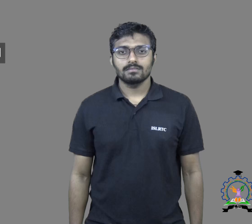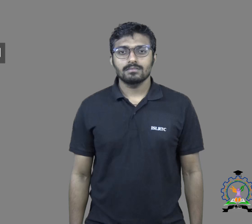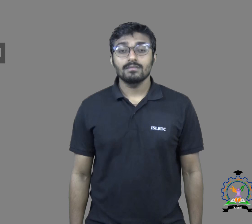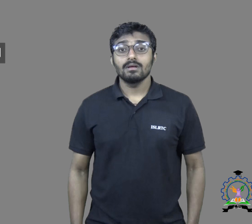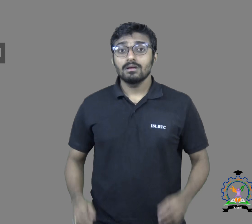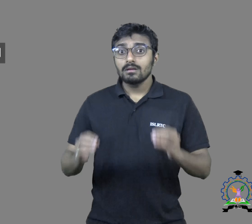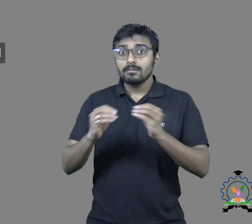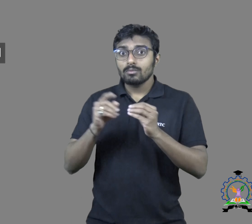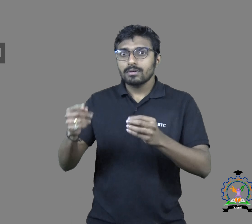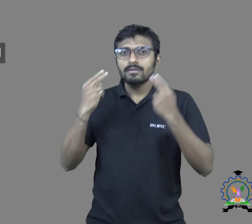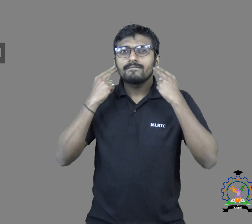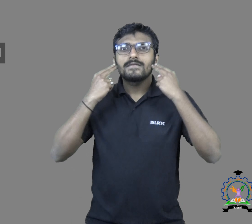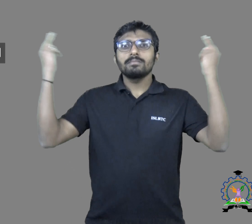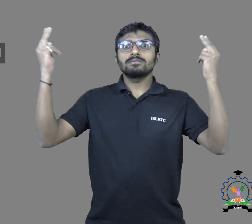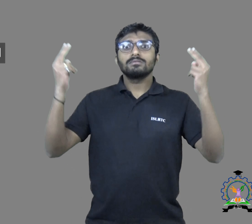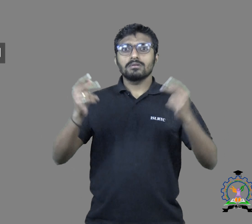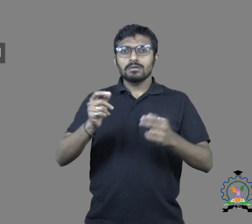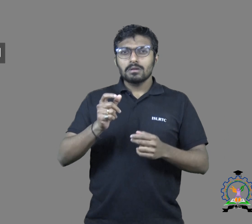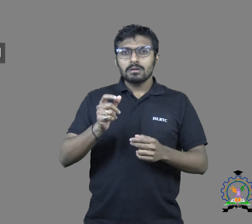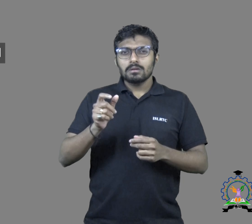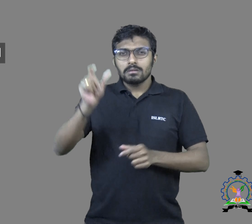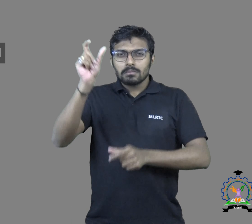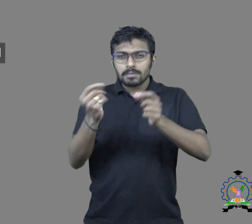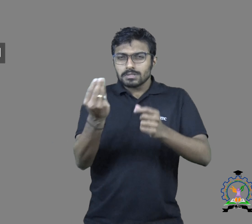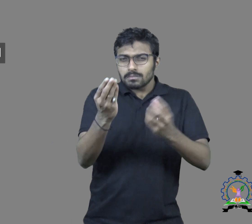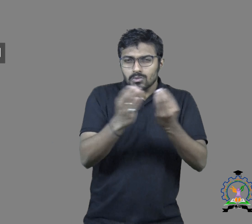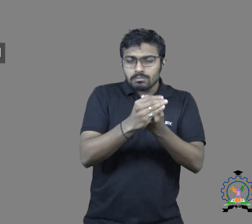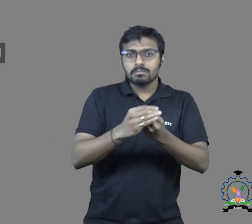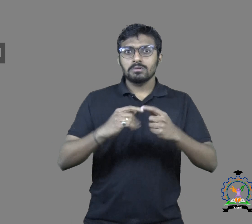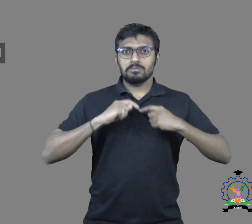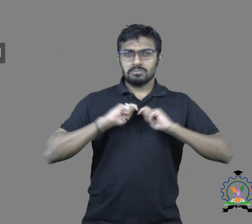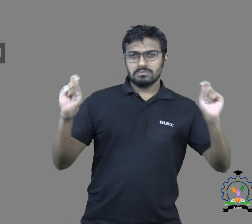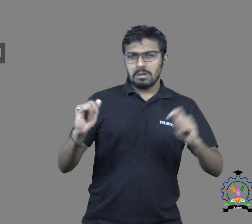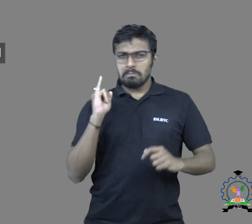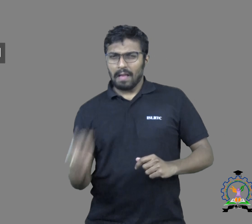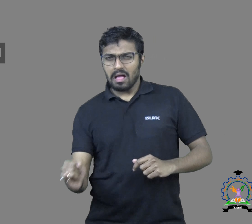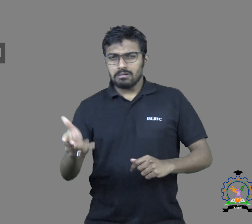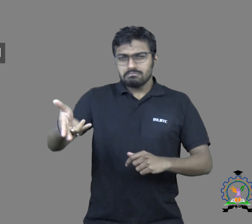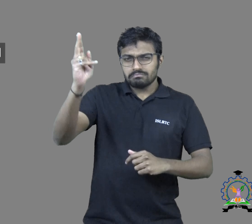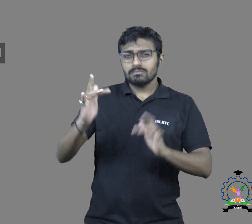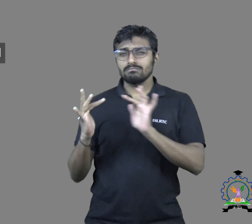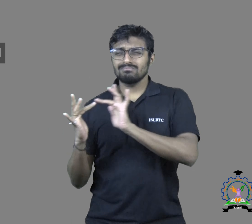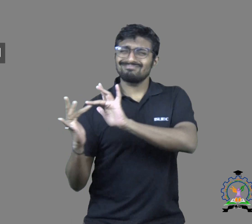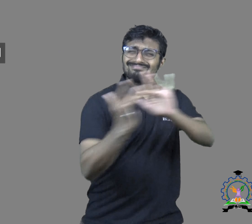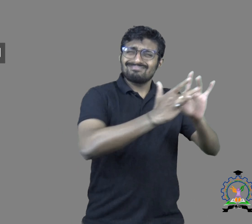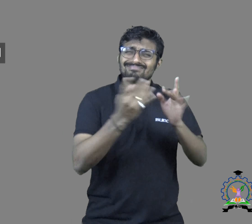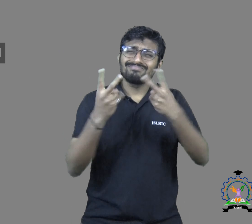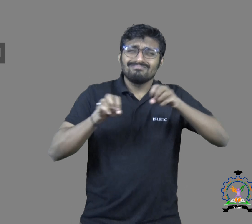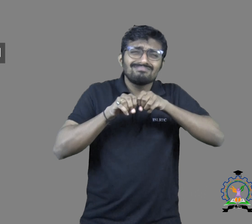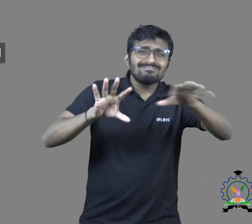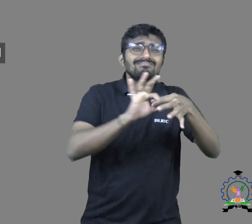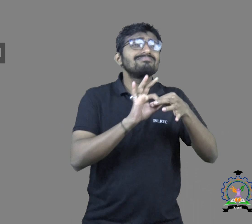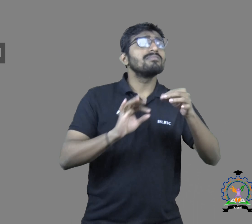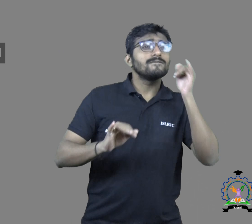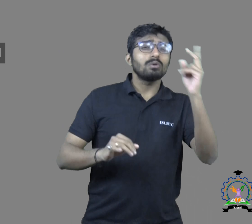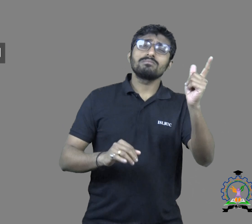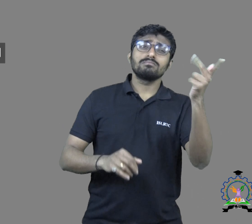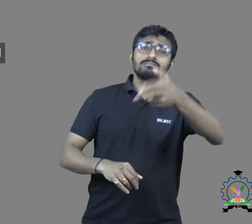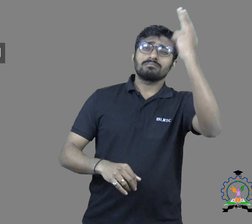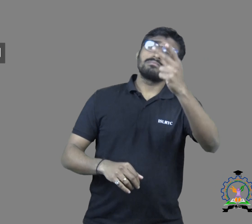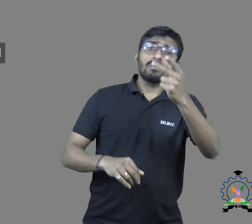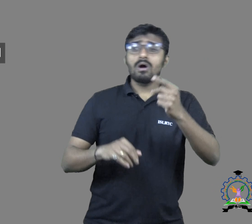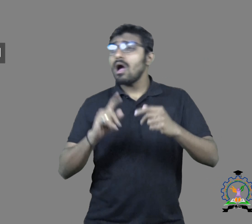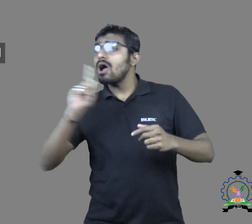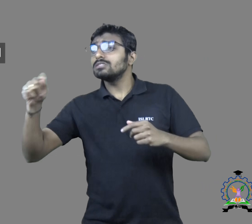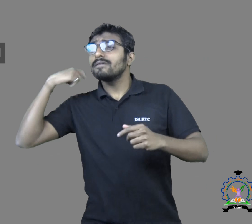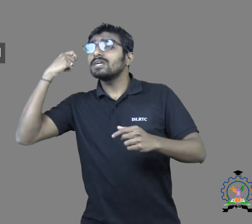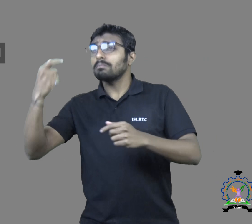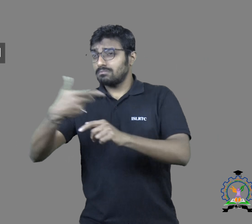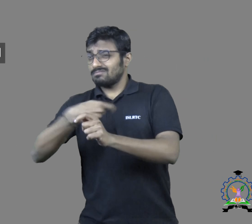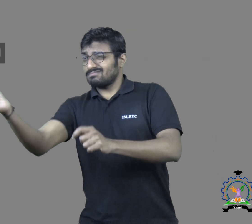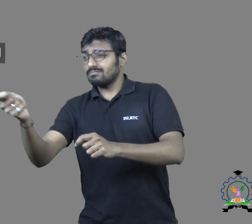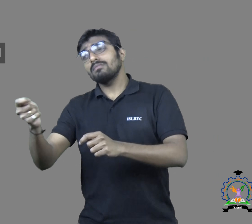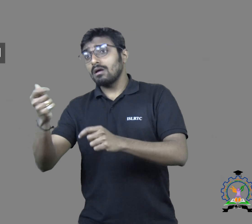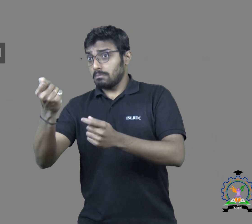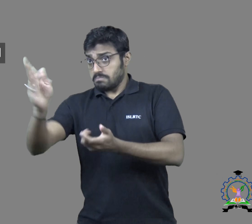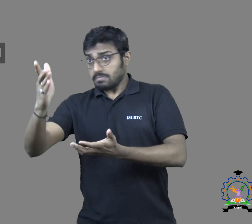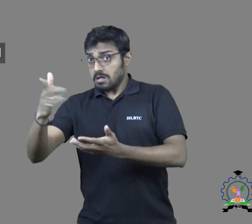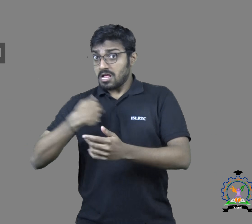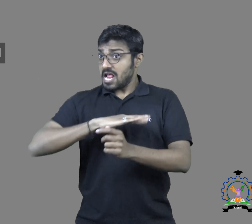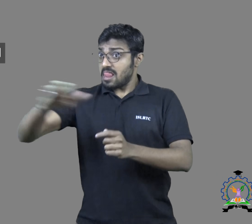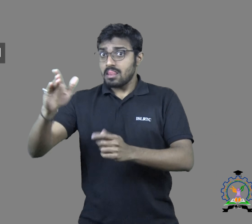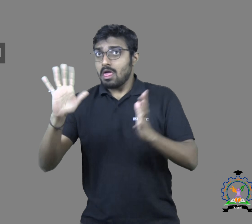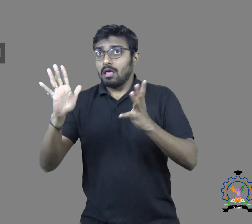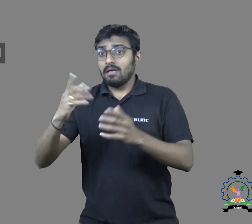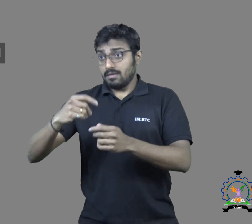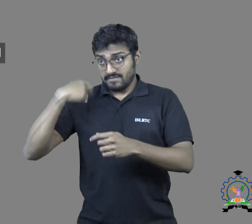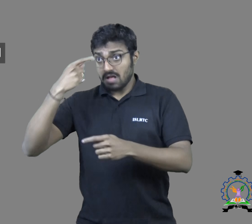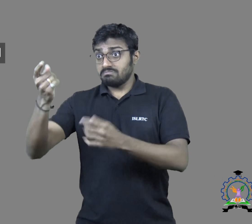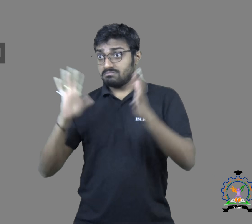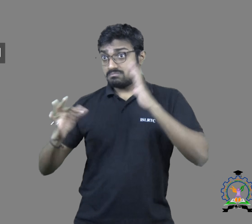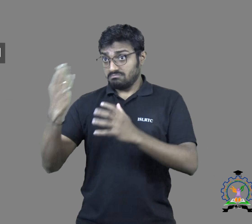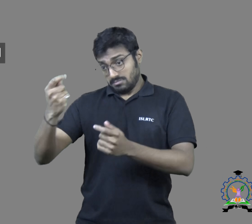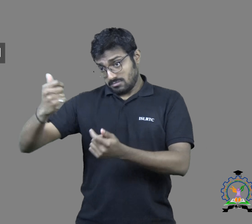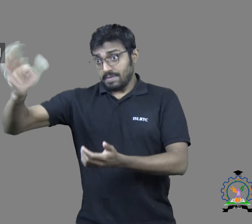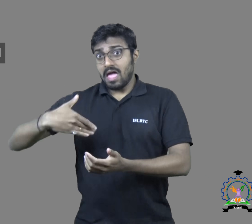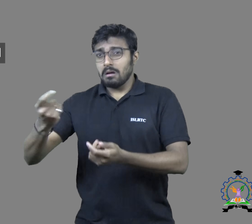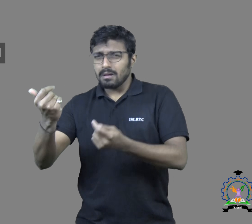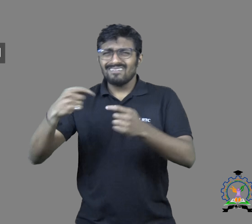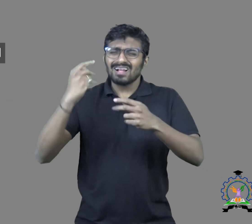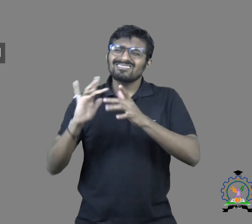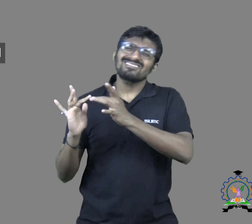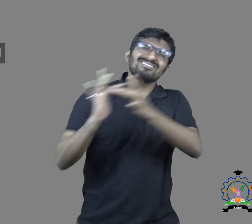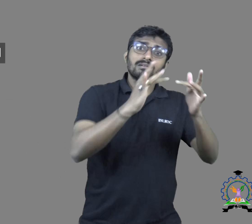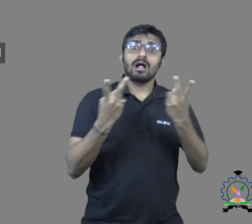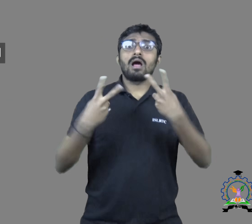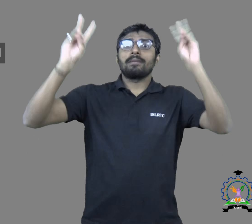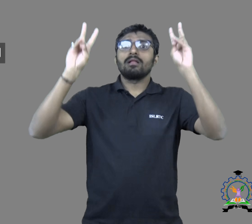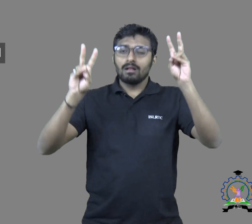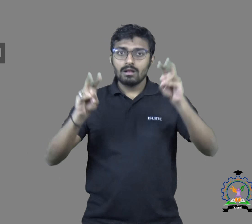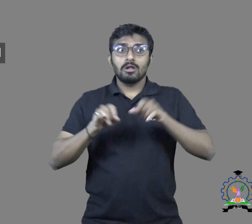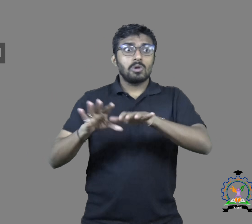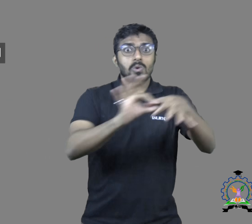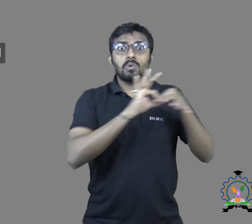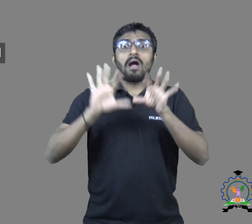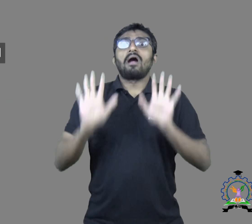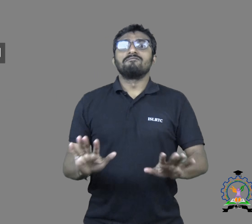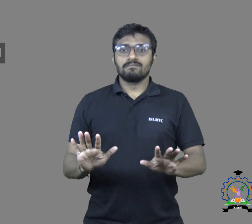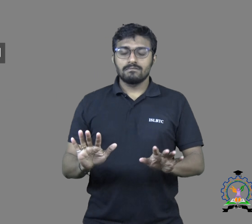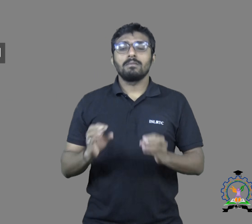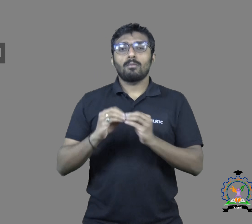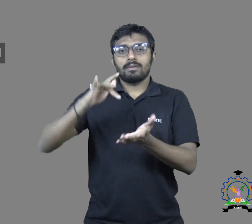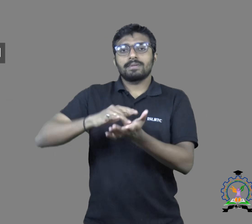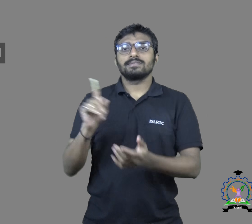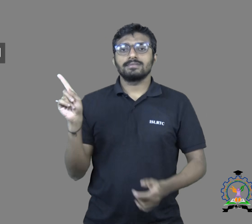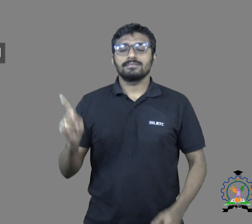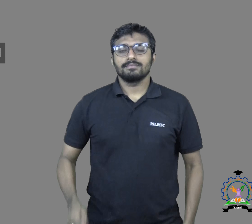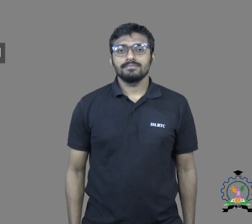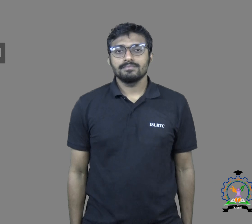Mumbai Underworld